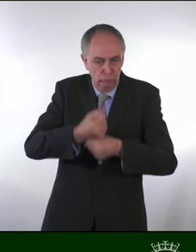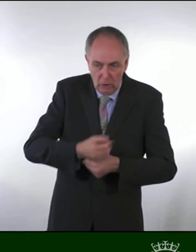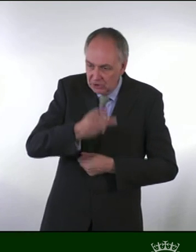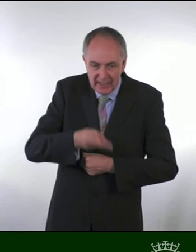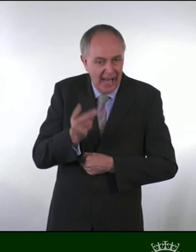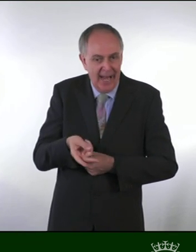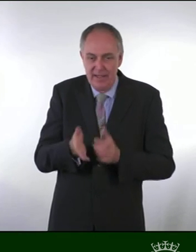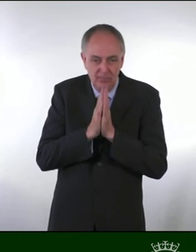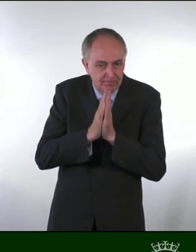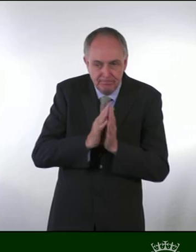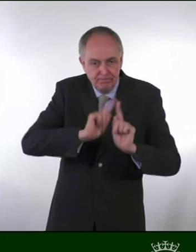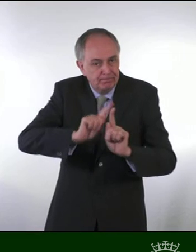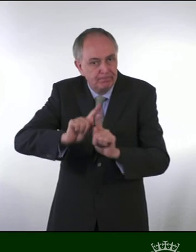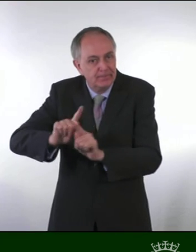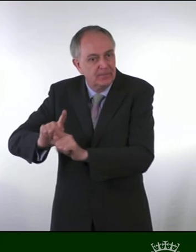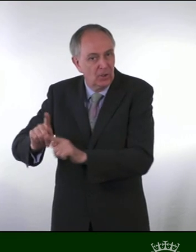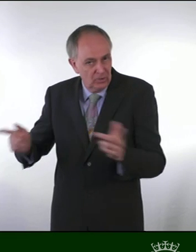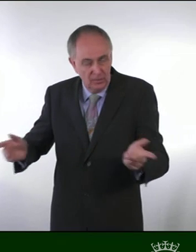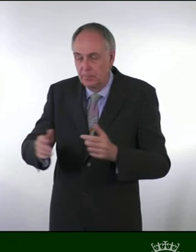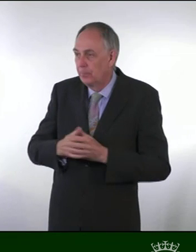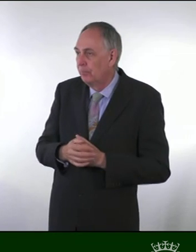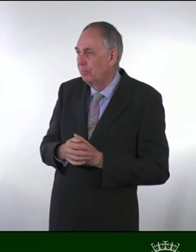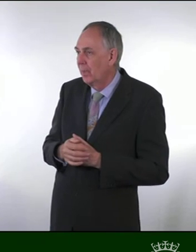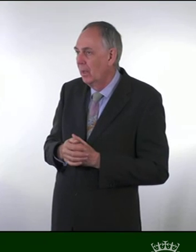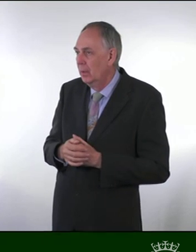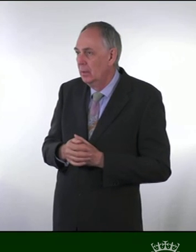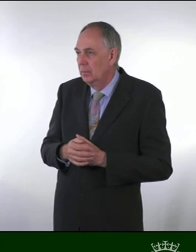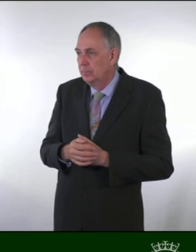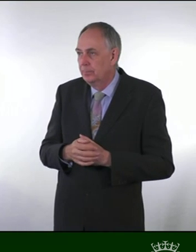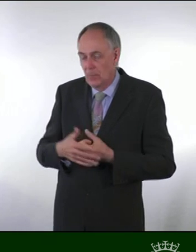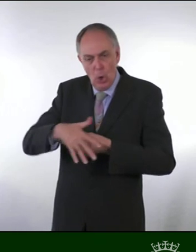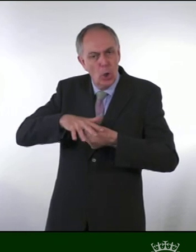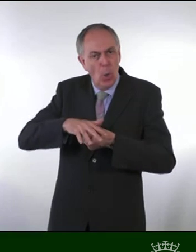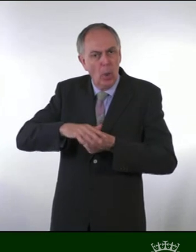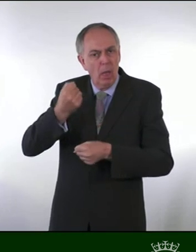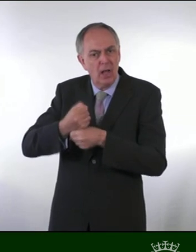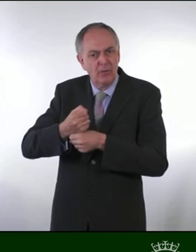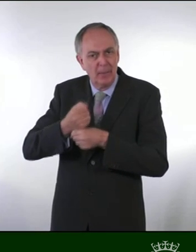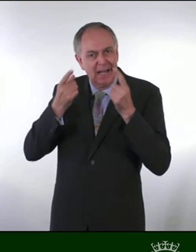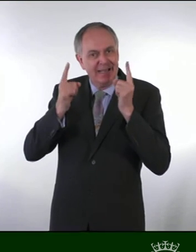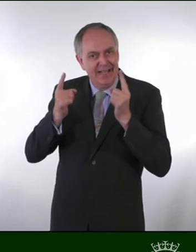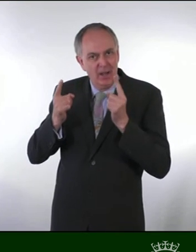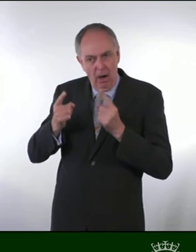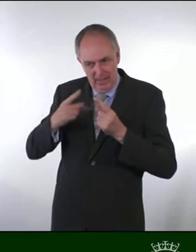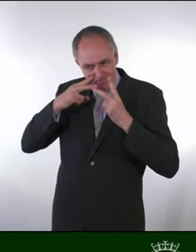My right honourable Friend the Secretary of State for Housing, Communities and Local Government is of course leading a taskforce on this very matter.